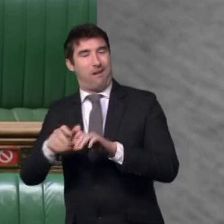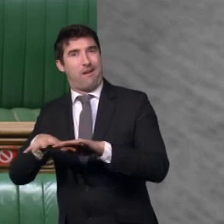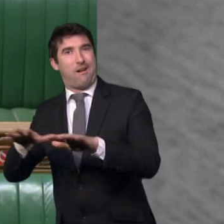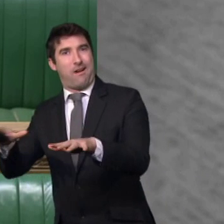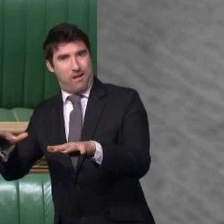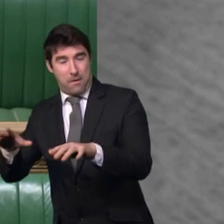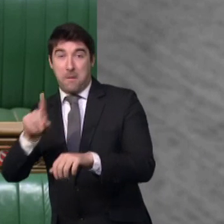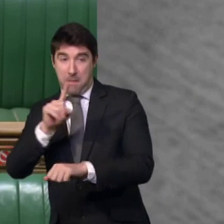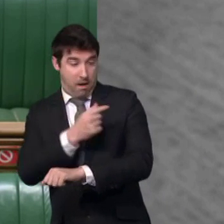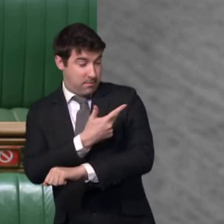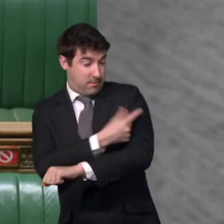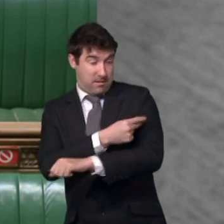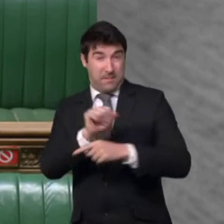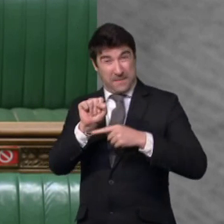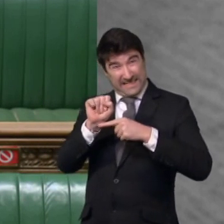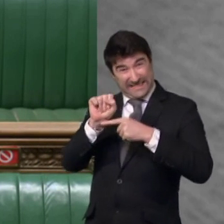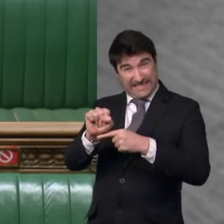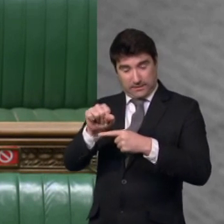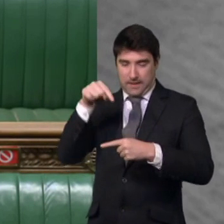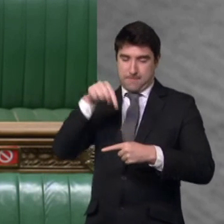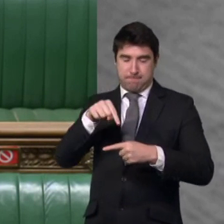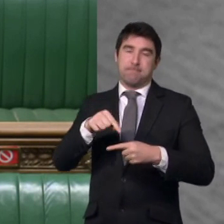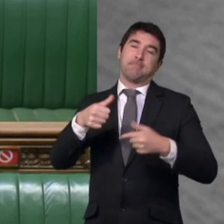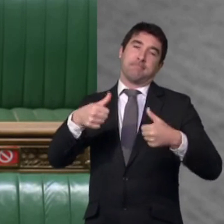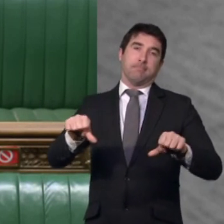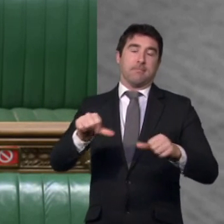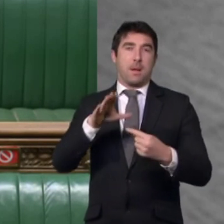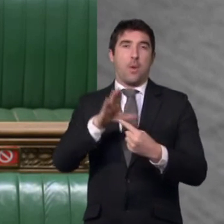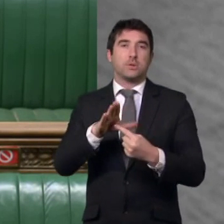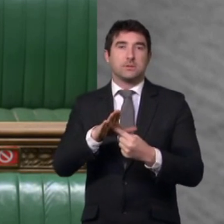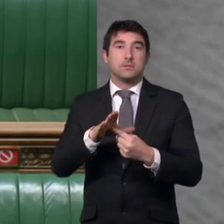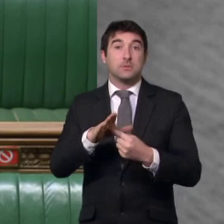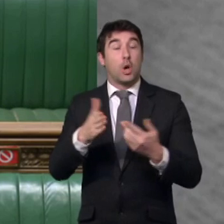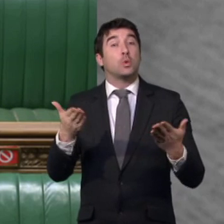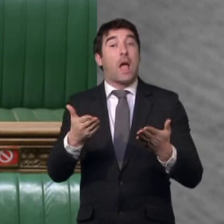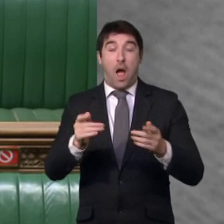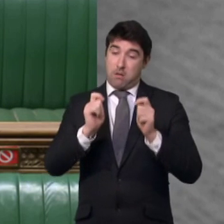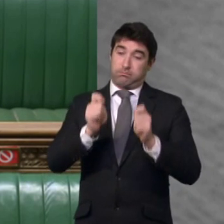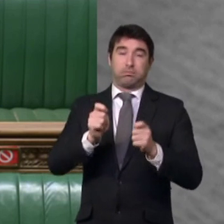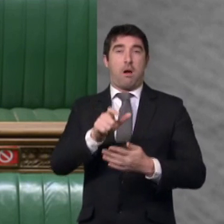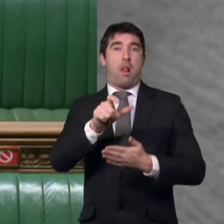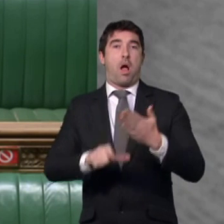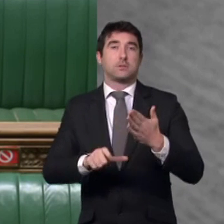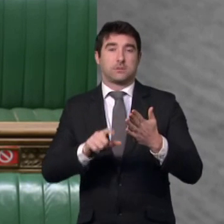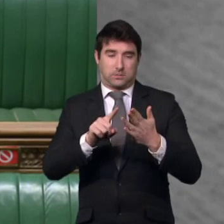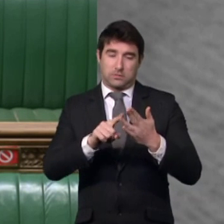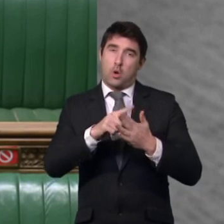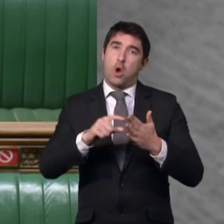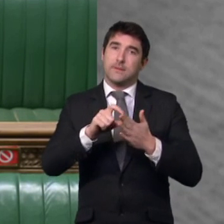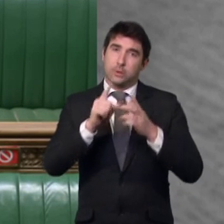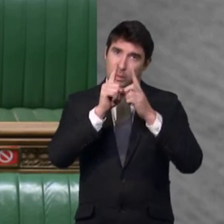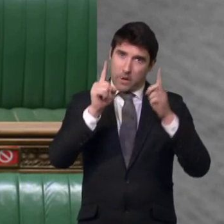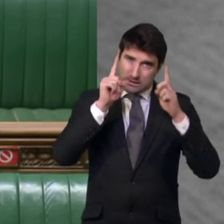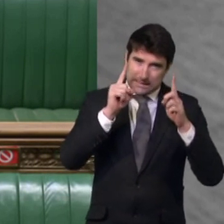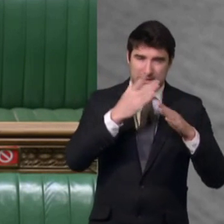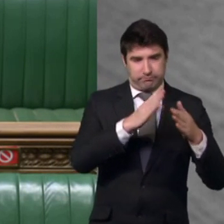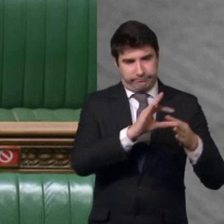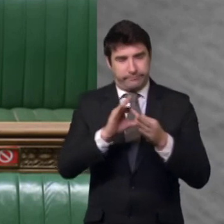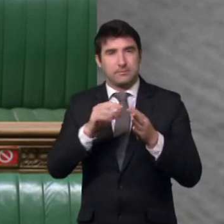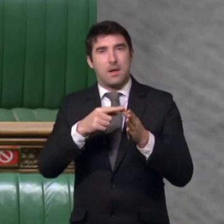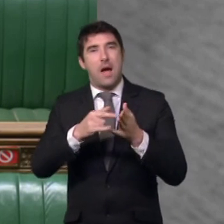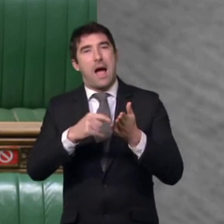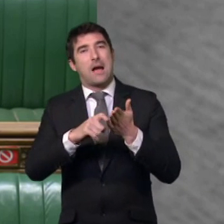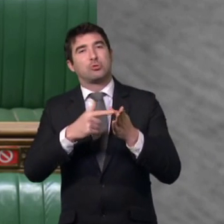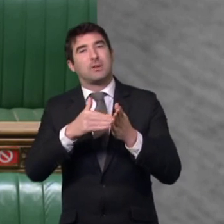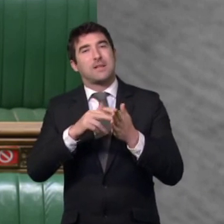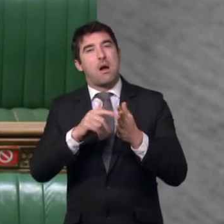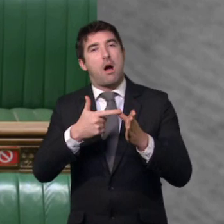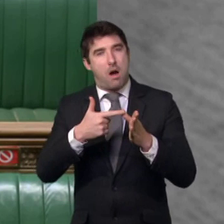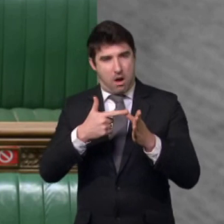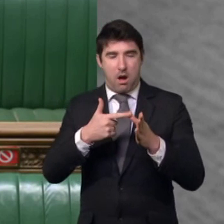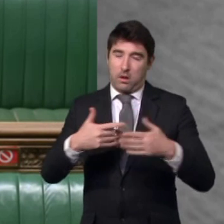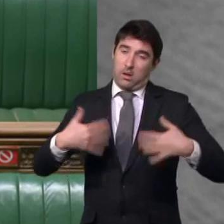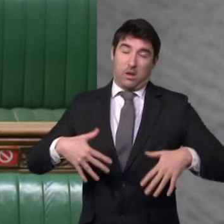The approval this morning of the Oxford-AstraZeneca vaccine is another world first for Britain and it is the single biggest stride that we have been able to take since this pandemic began.